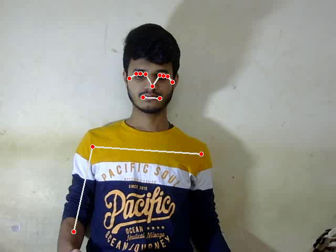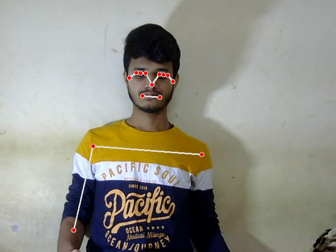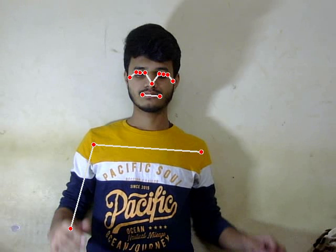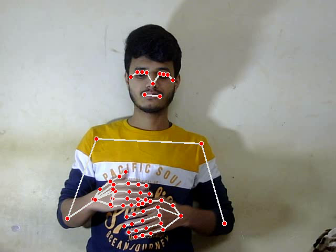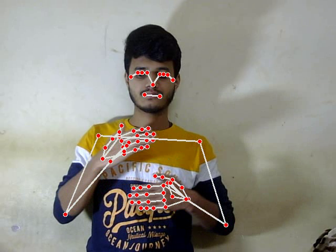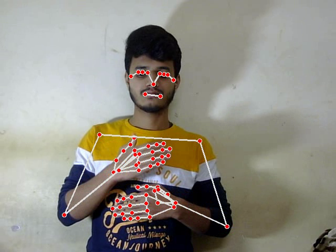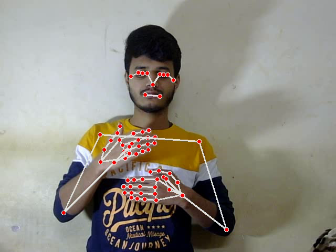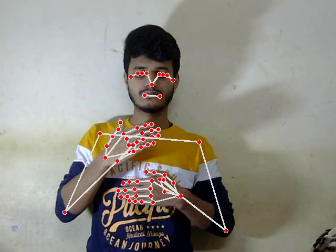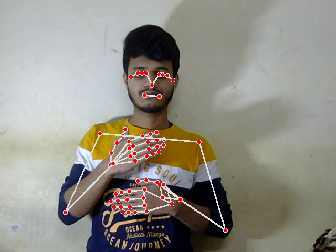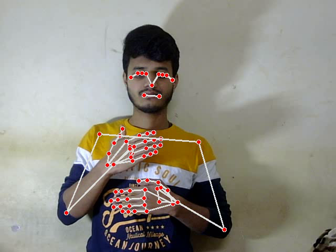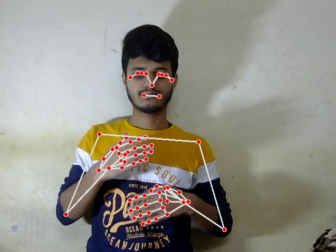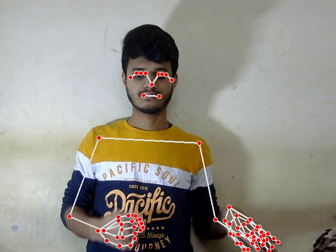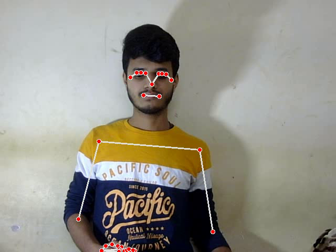happy